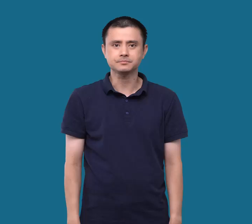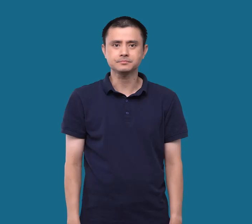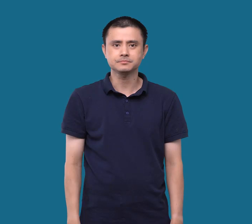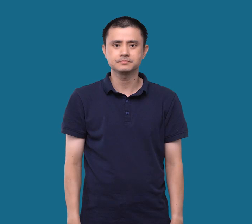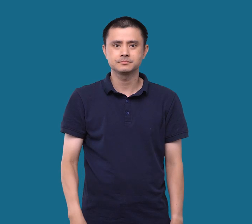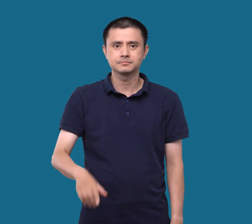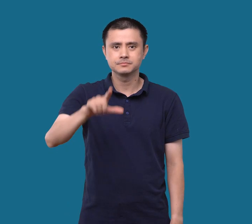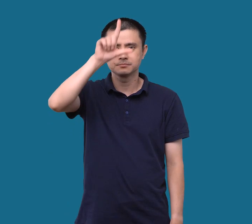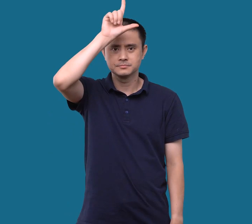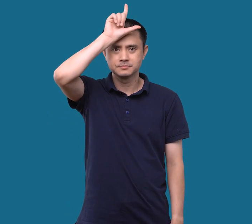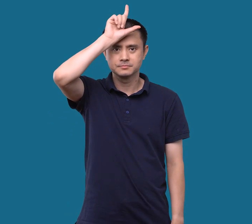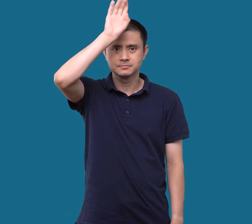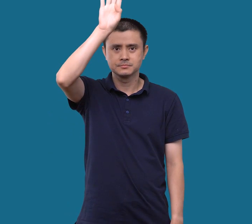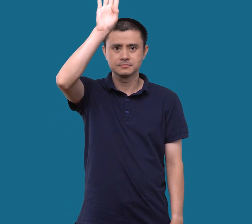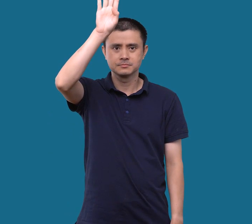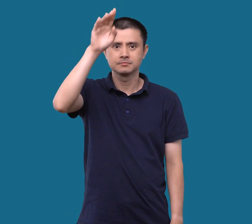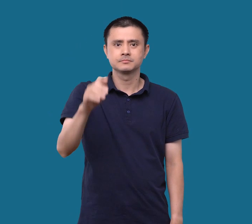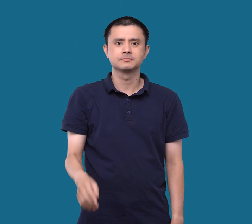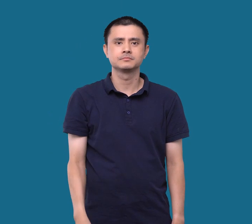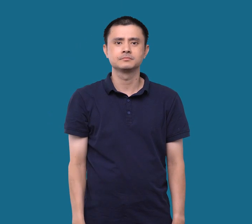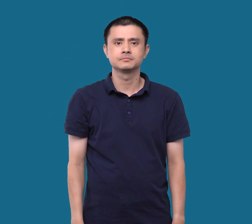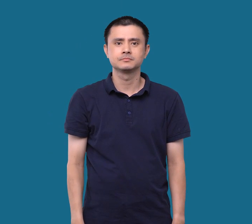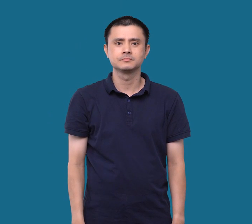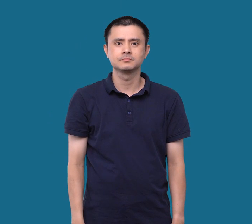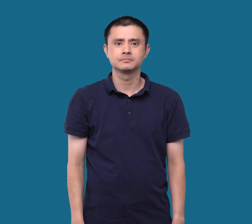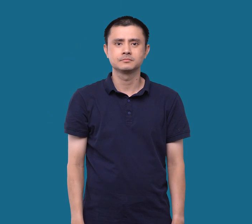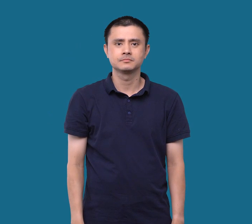lớp trưởng